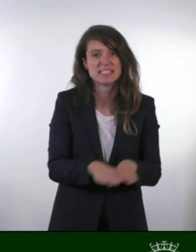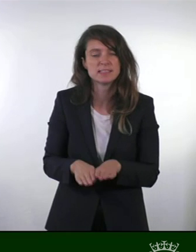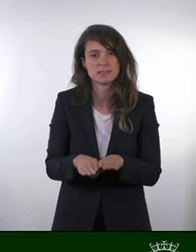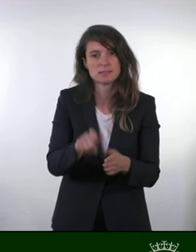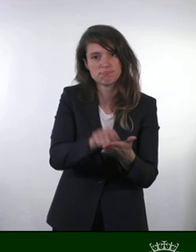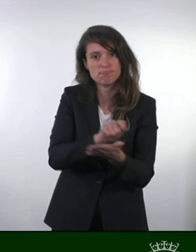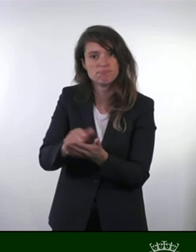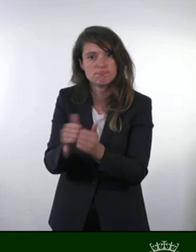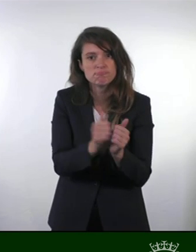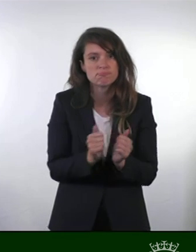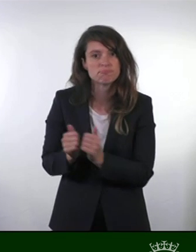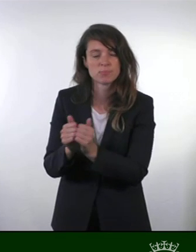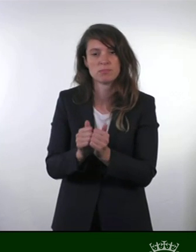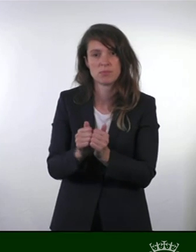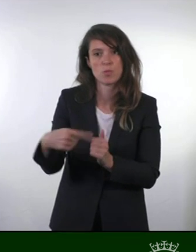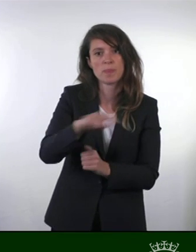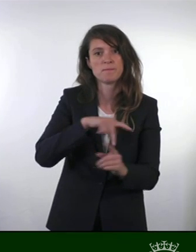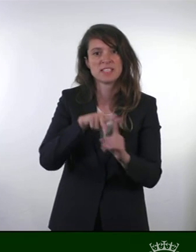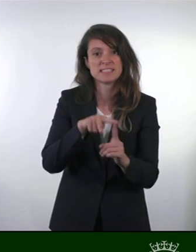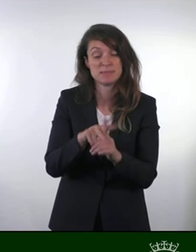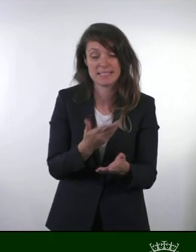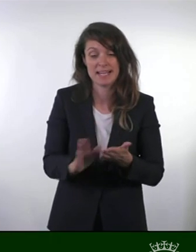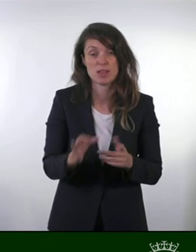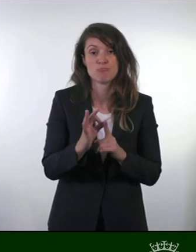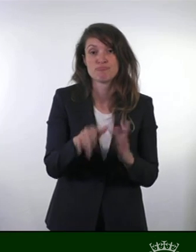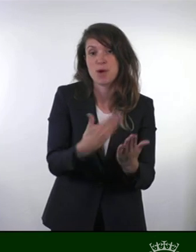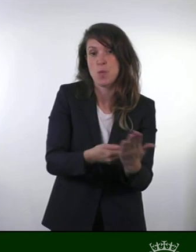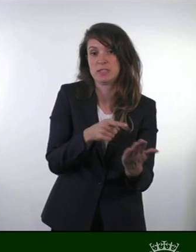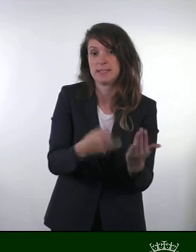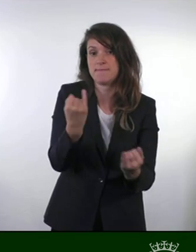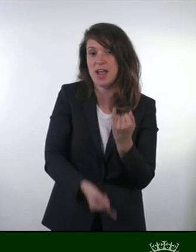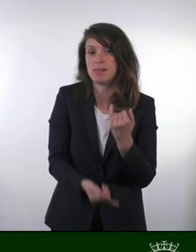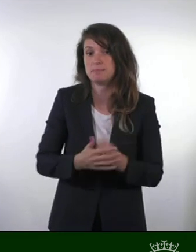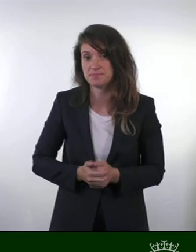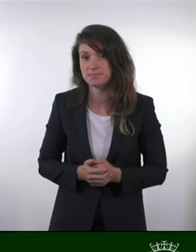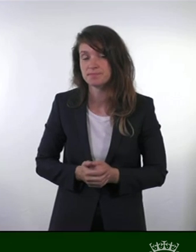It is clear from our evidence sessions that these proposals can do neither.